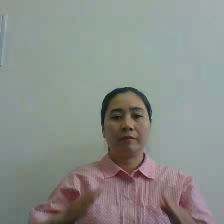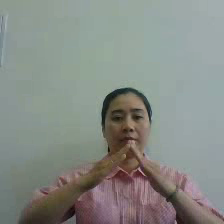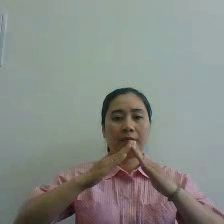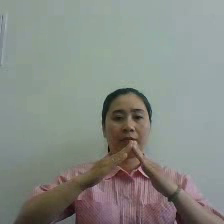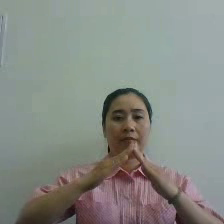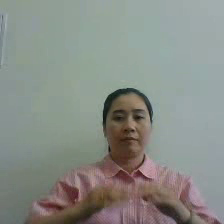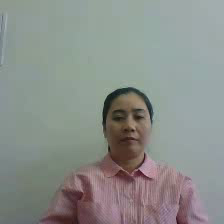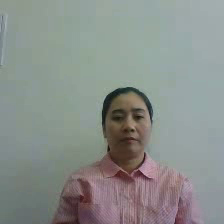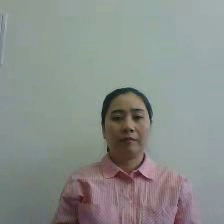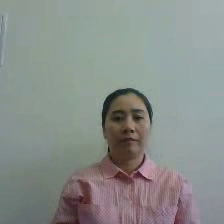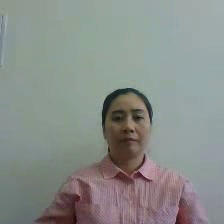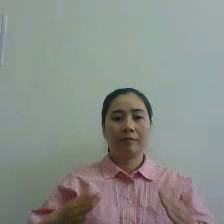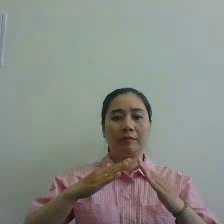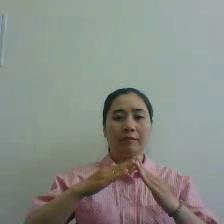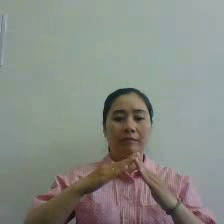Nhà